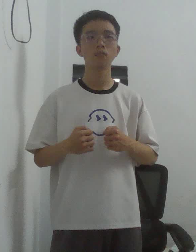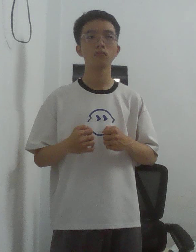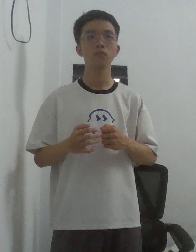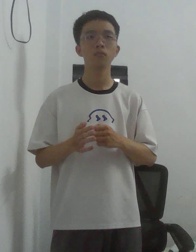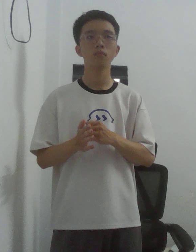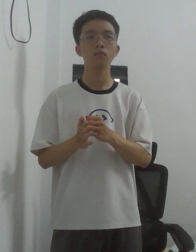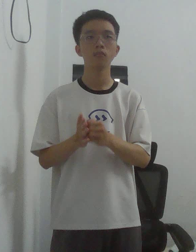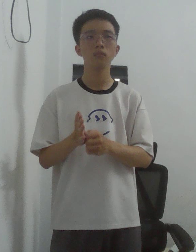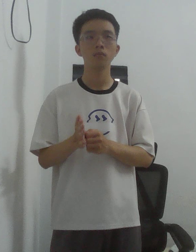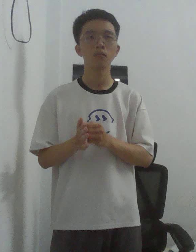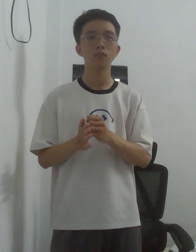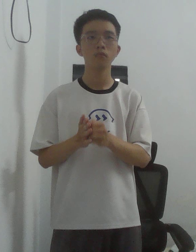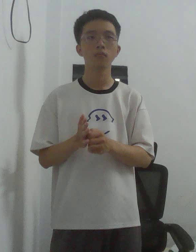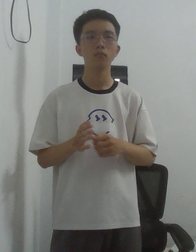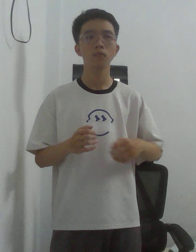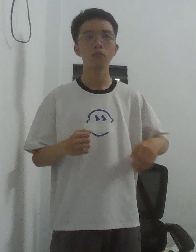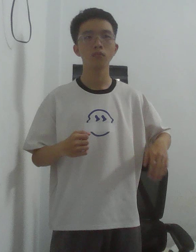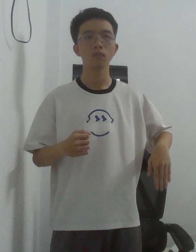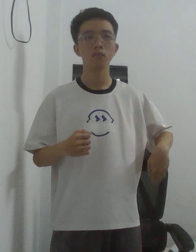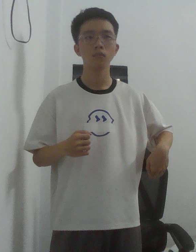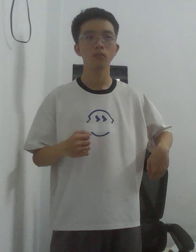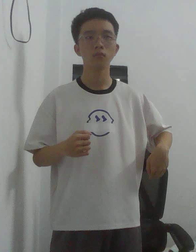thang sau